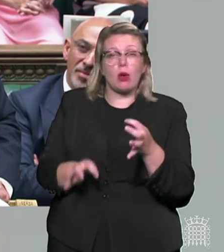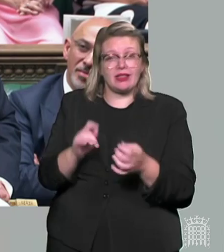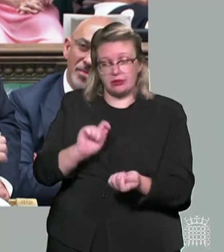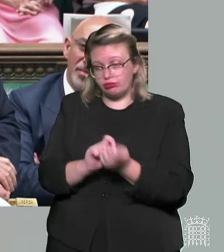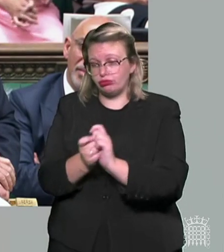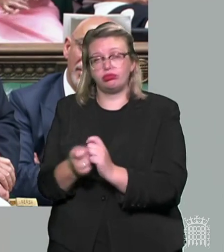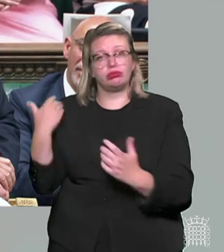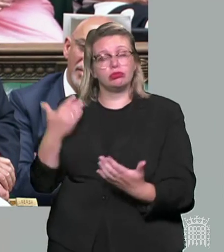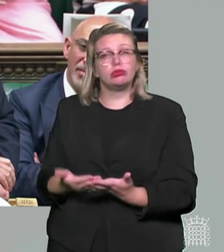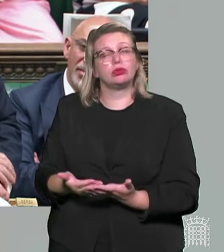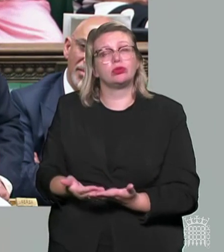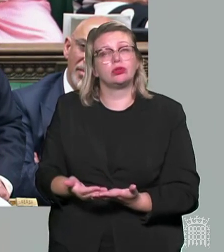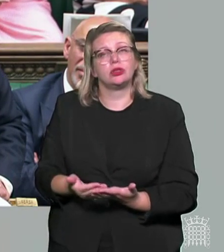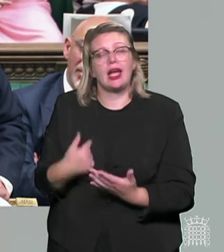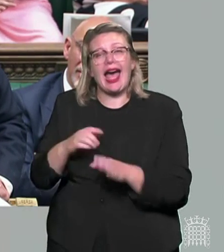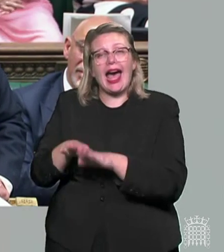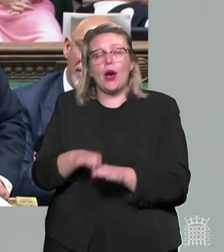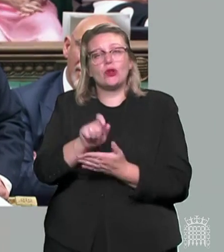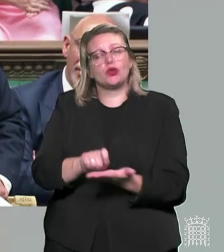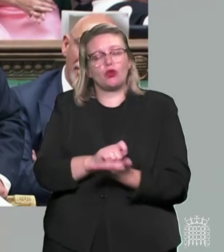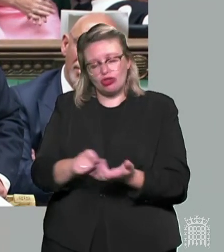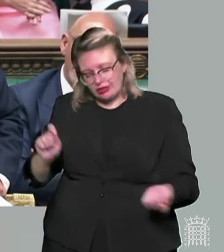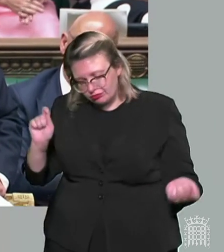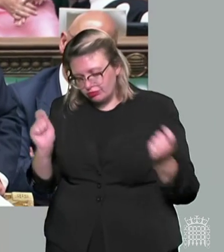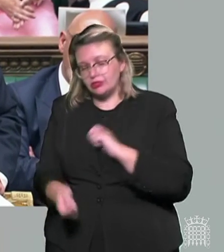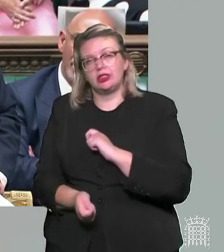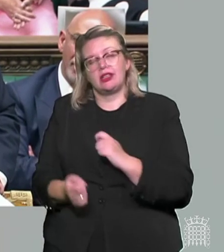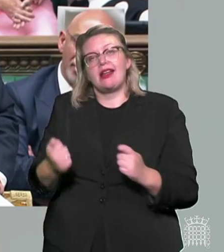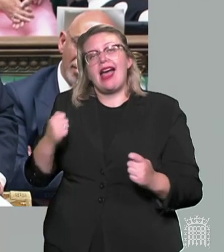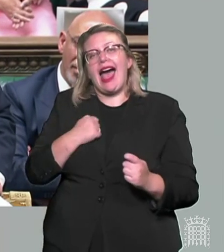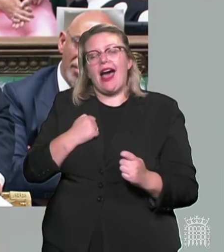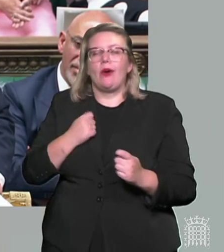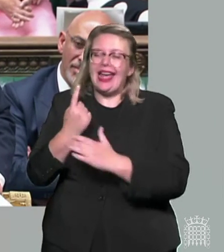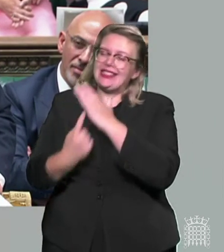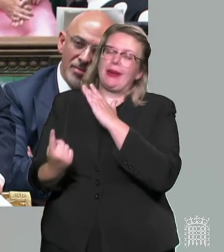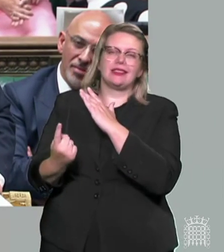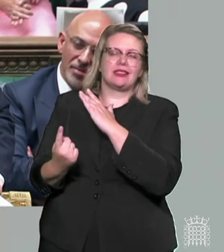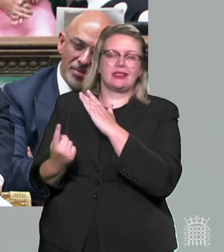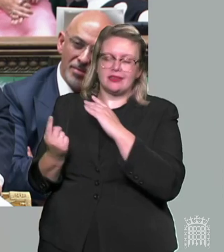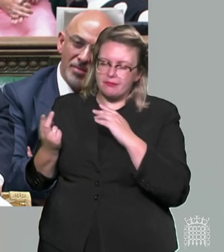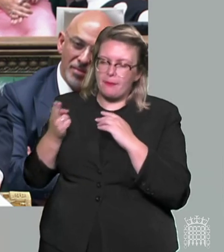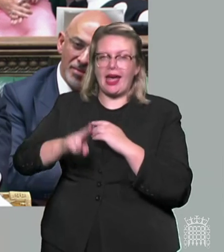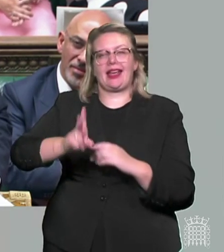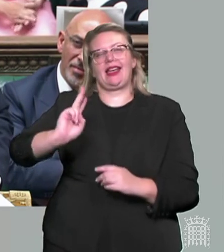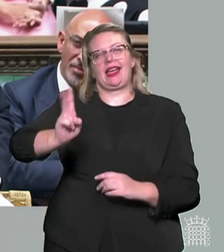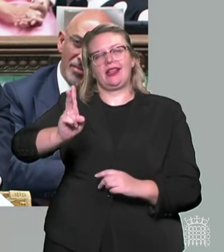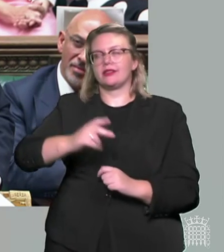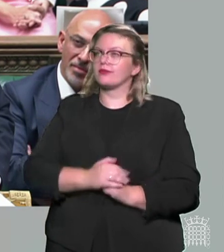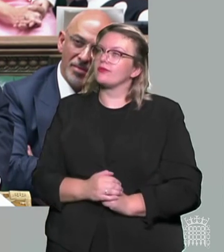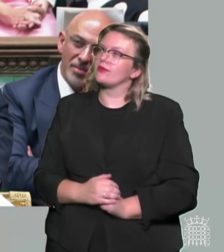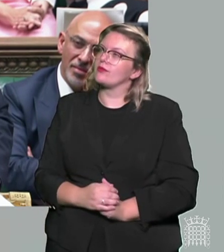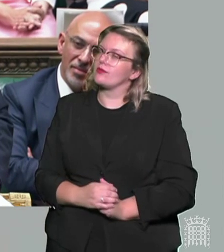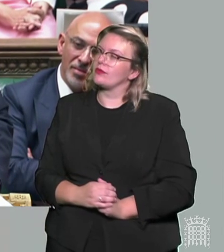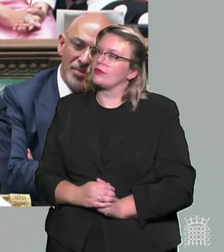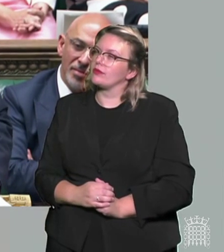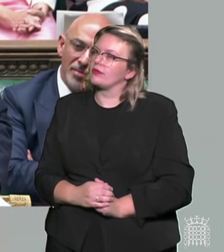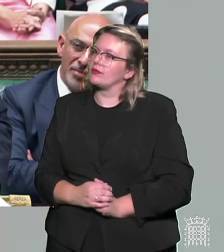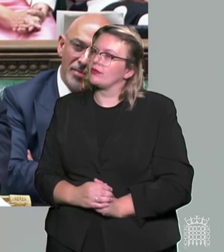We have transformed our democracy and restored our national independence, as my right honourable Friend says.